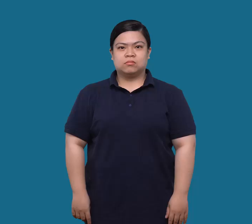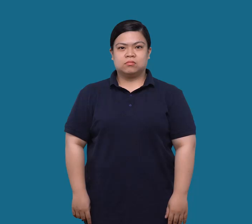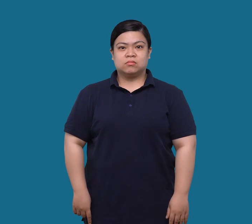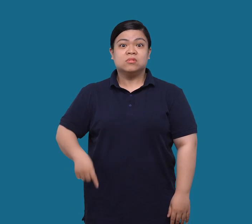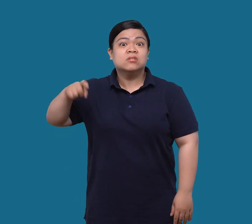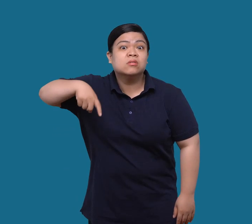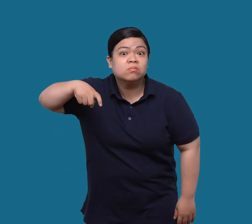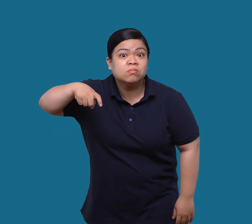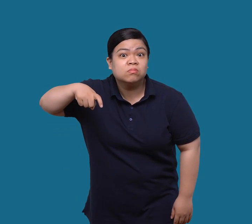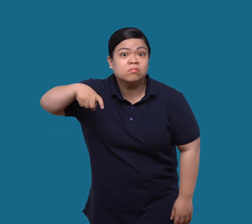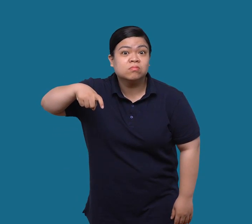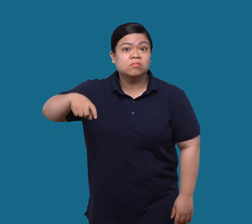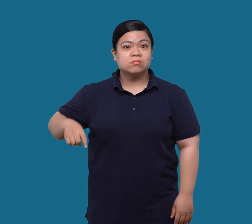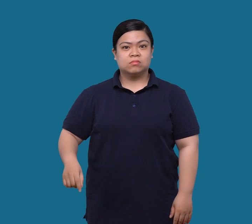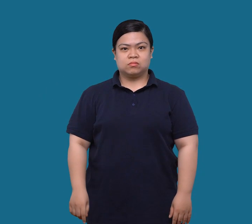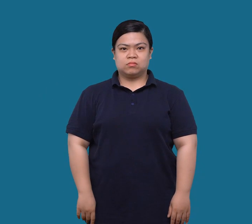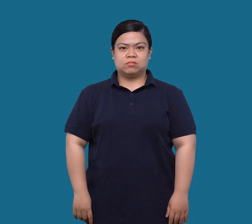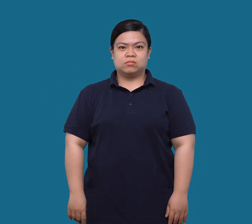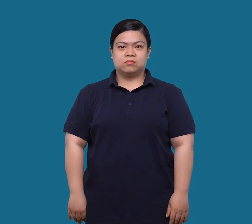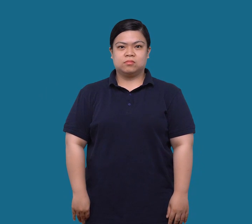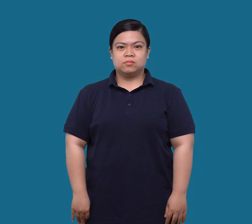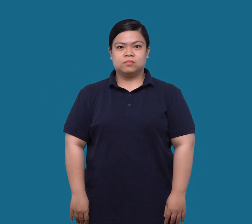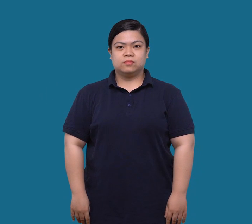cần không?